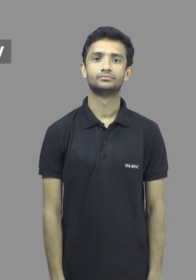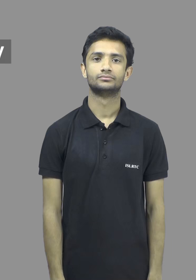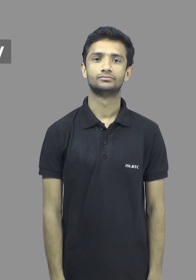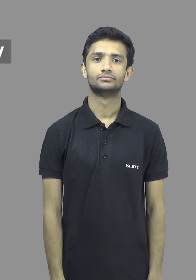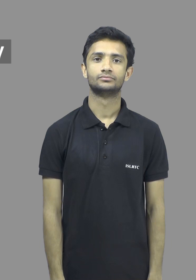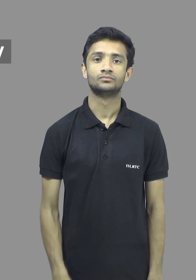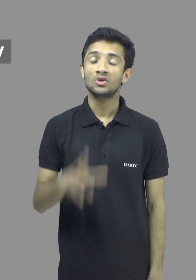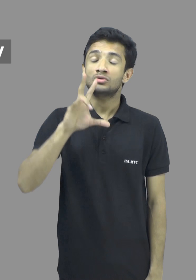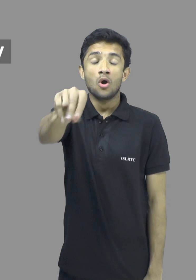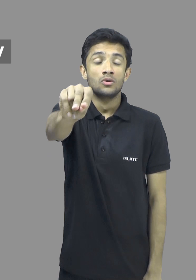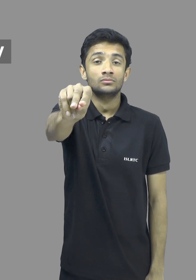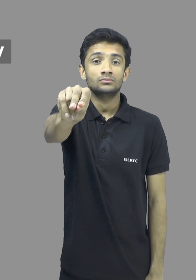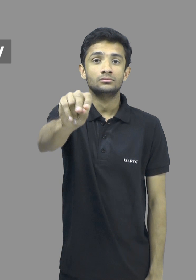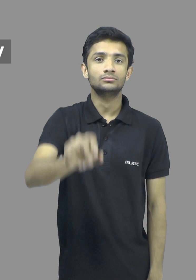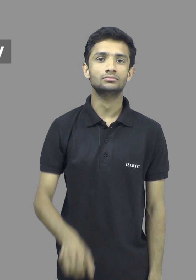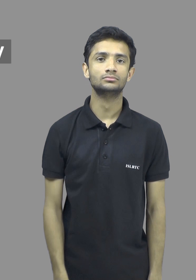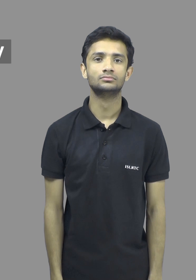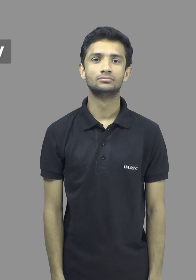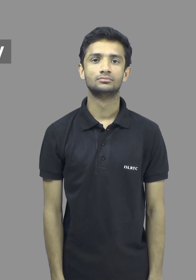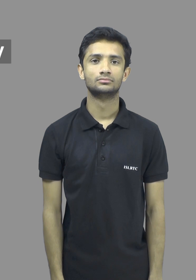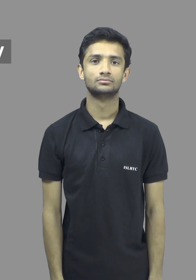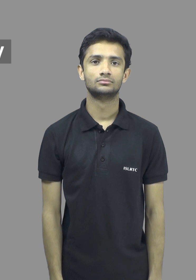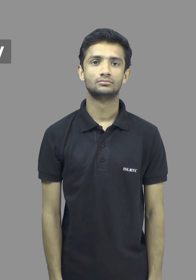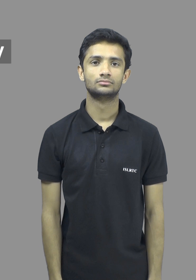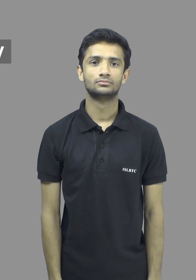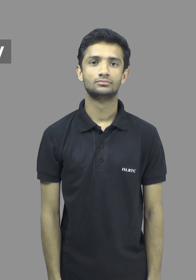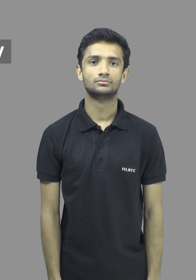Deny Refuse